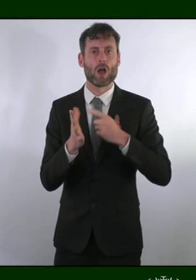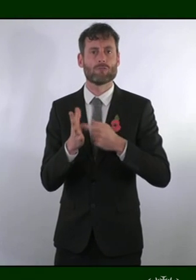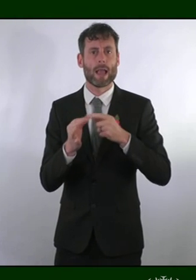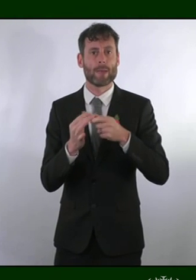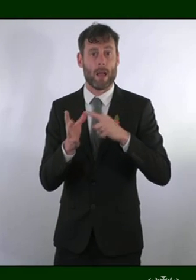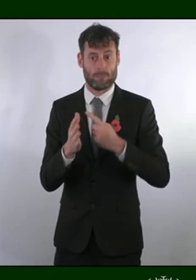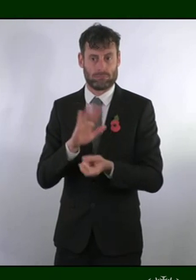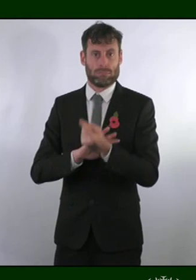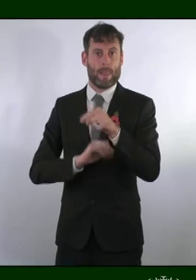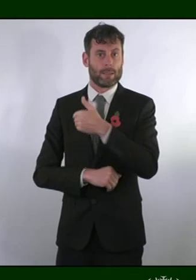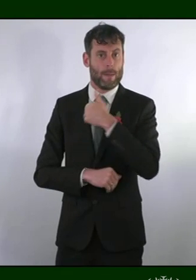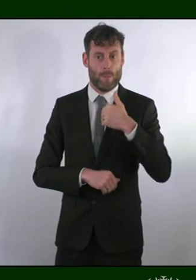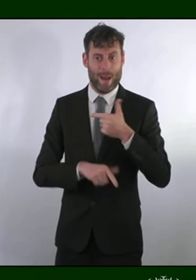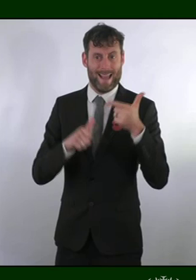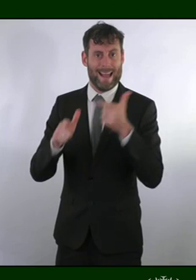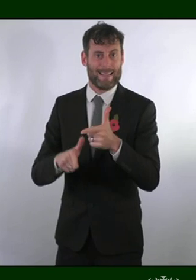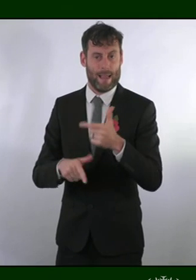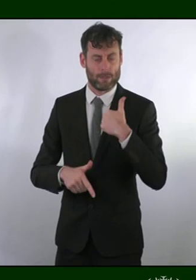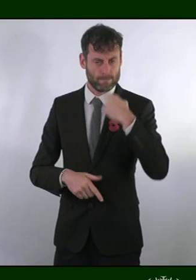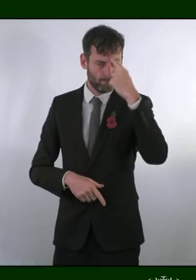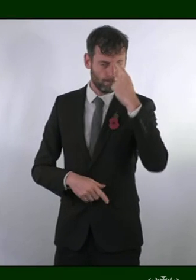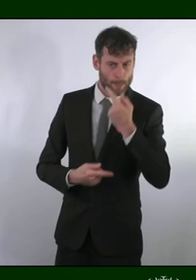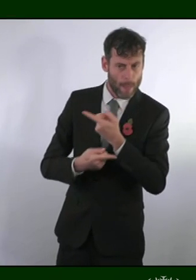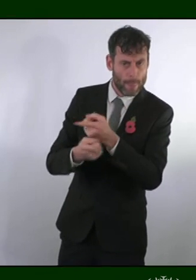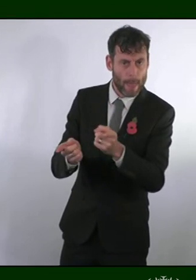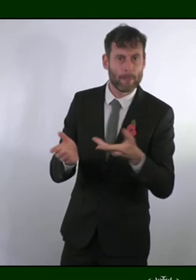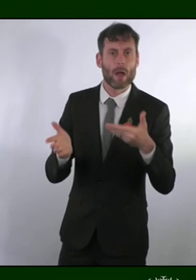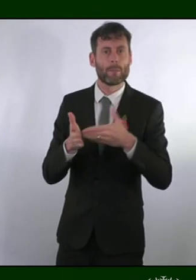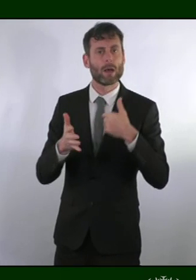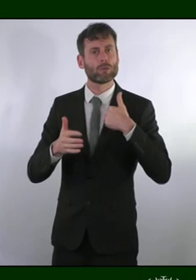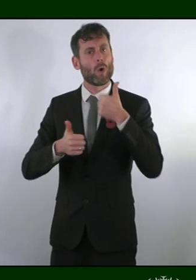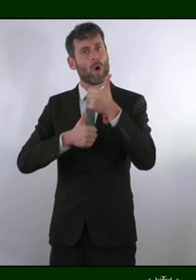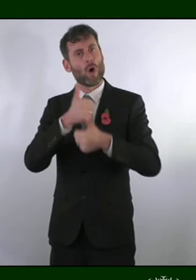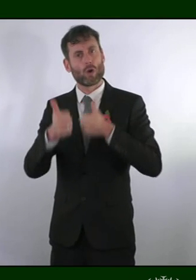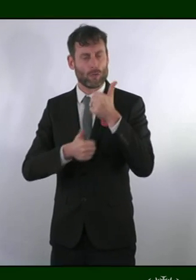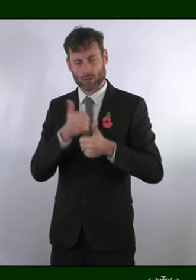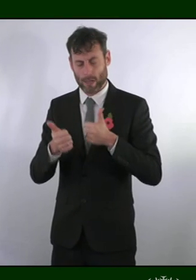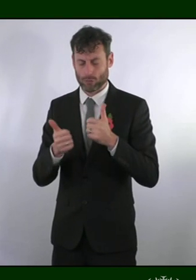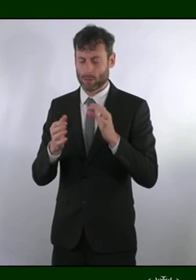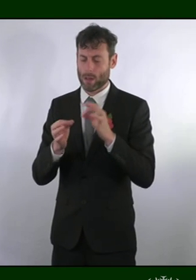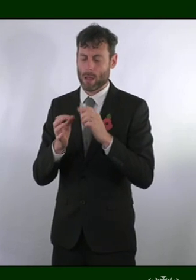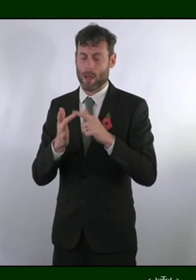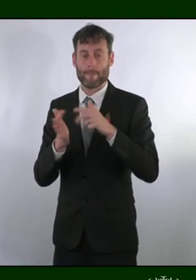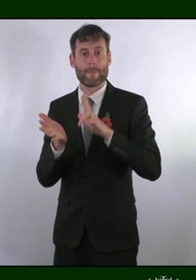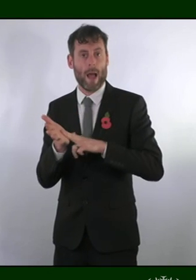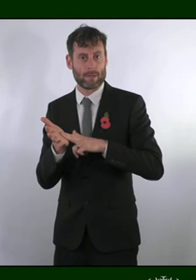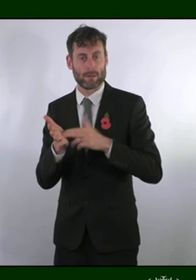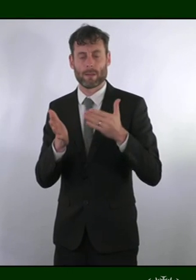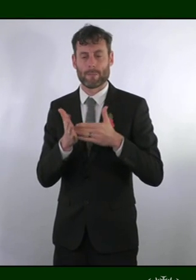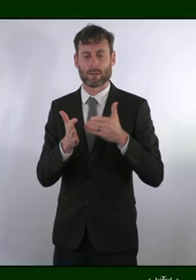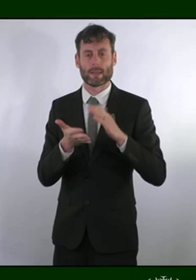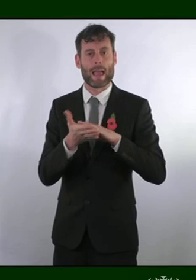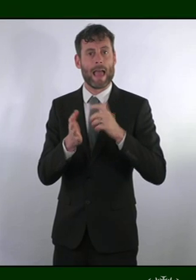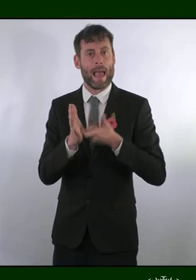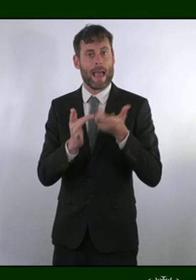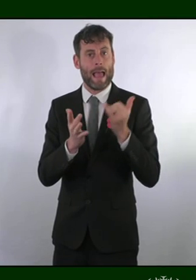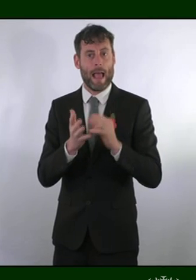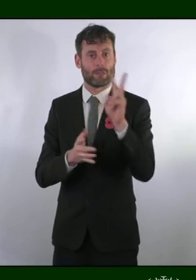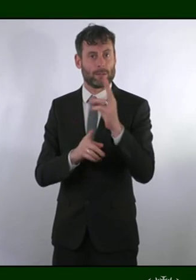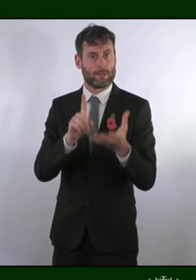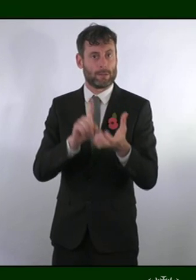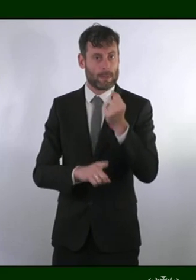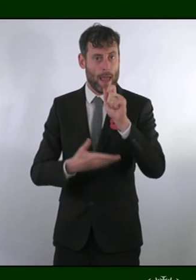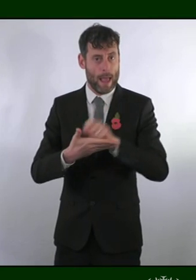May I welcome the victory of President-elect Biden and Vice-President-elect Harris—a new era of decency, integrity and compassion in the White House?